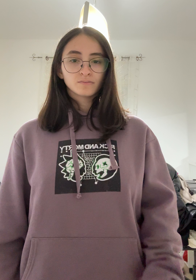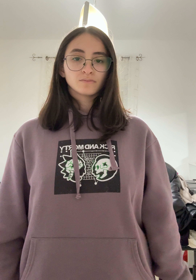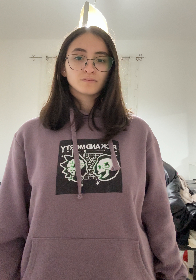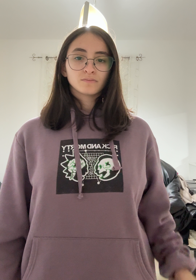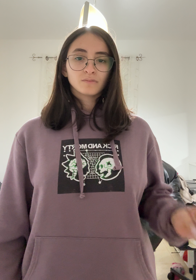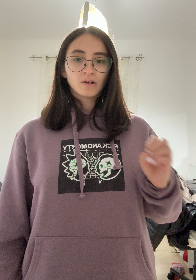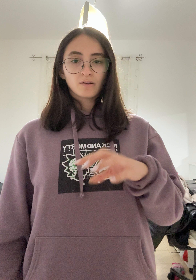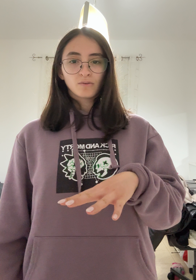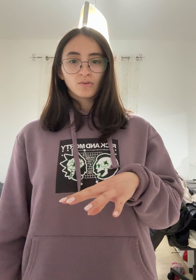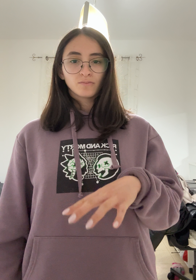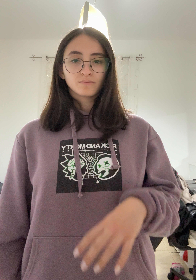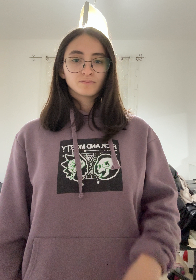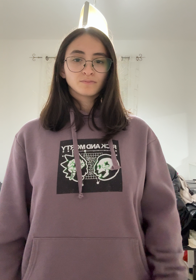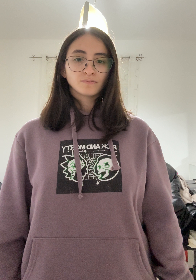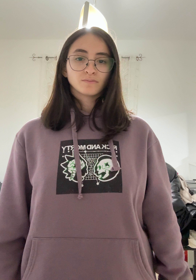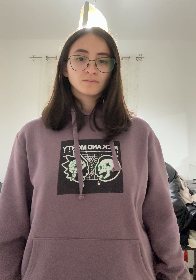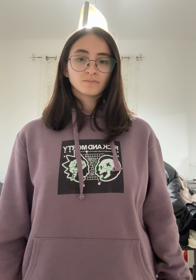לבוא